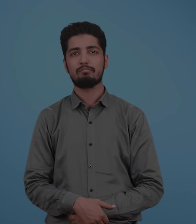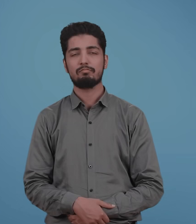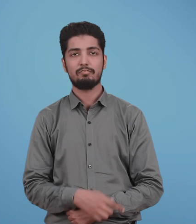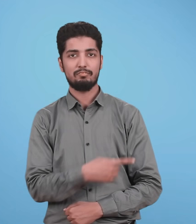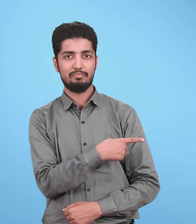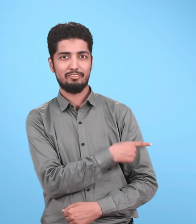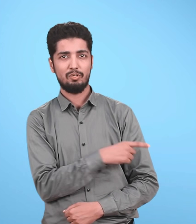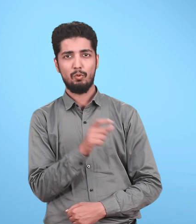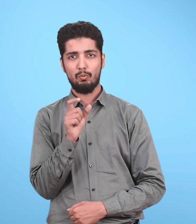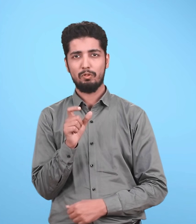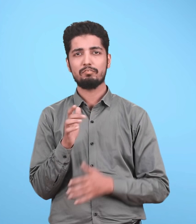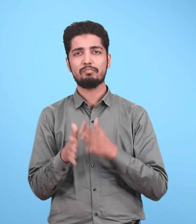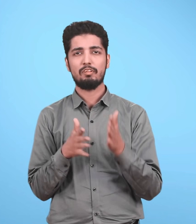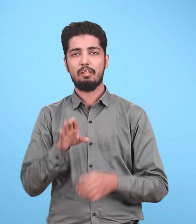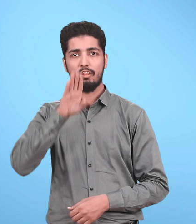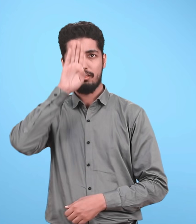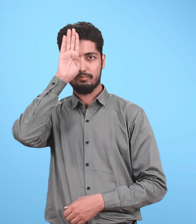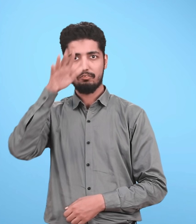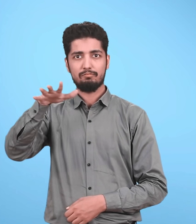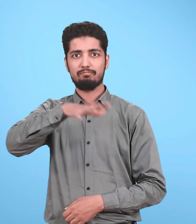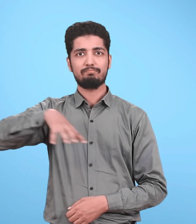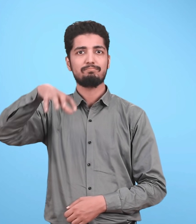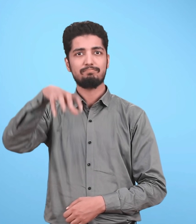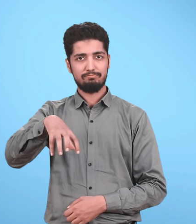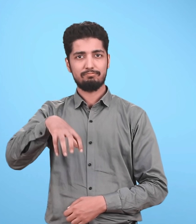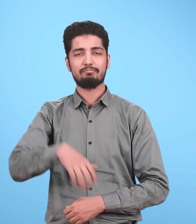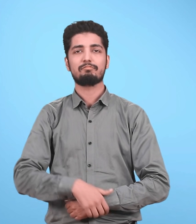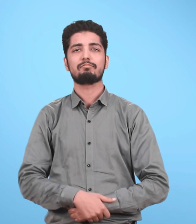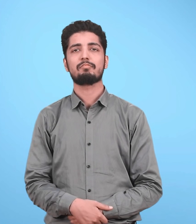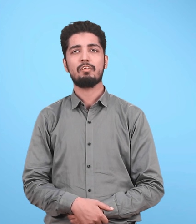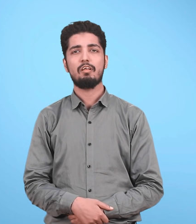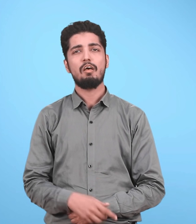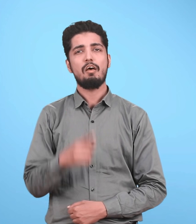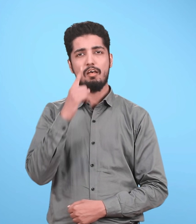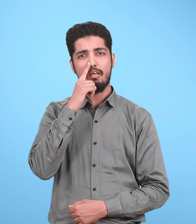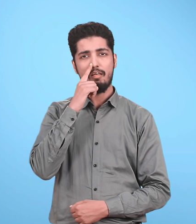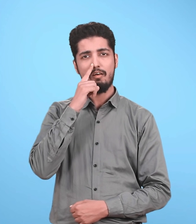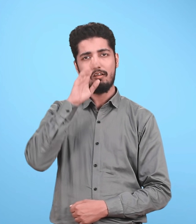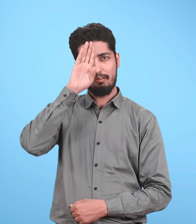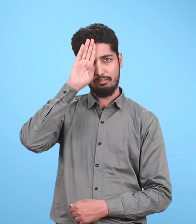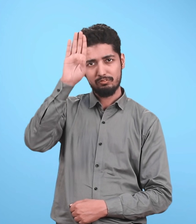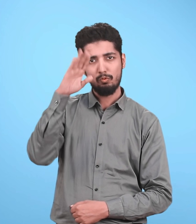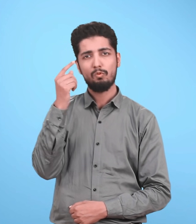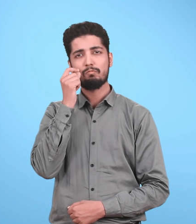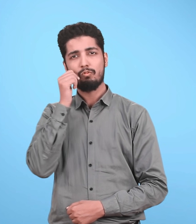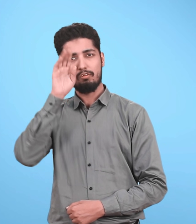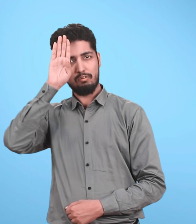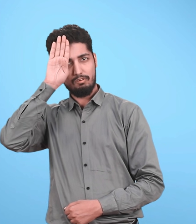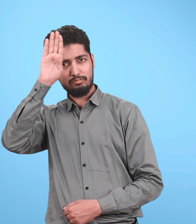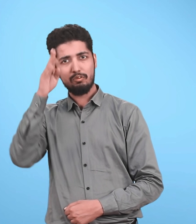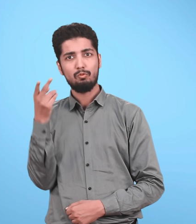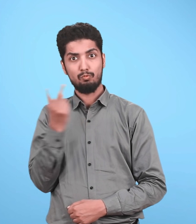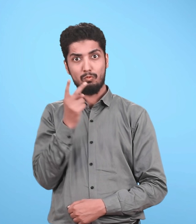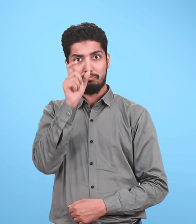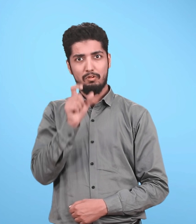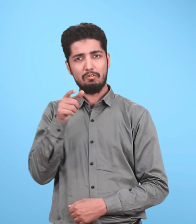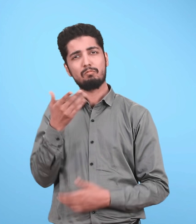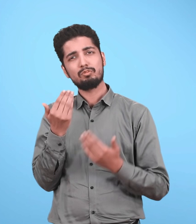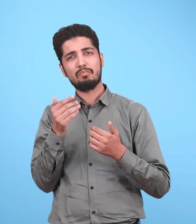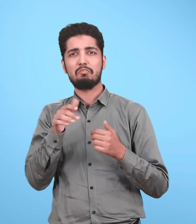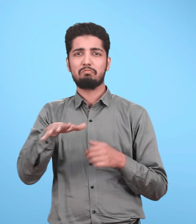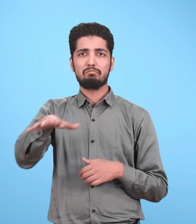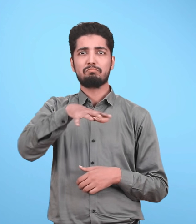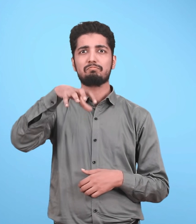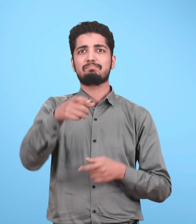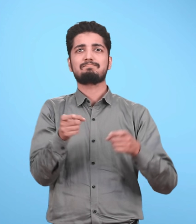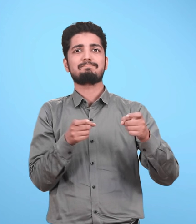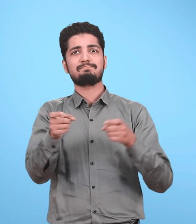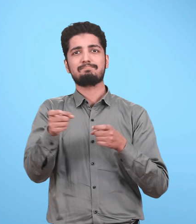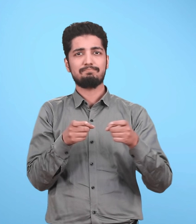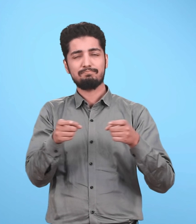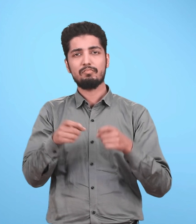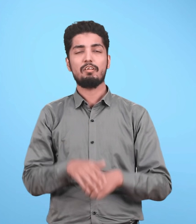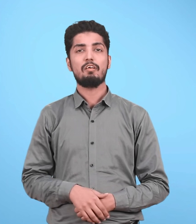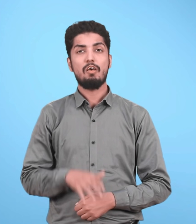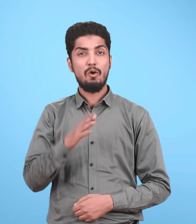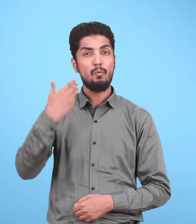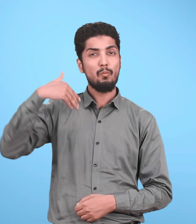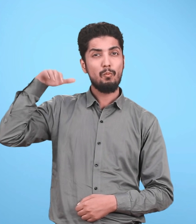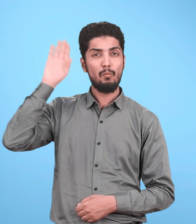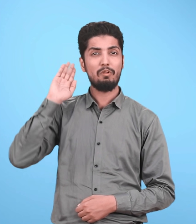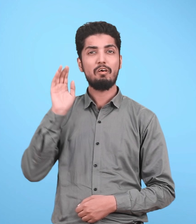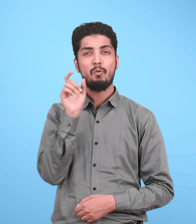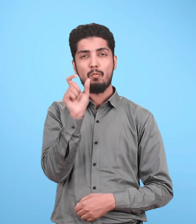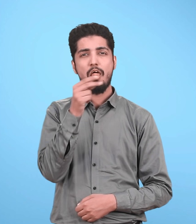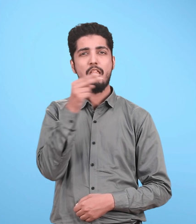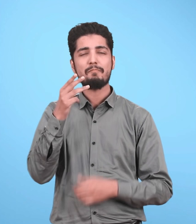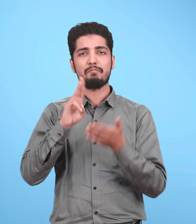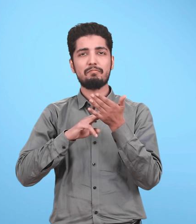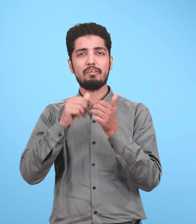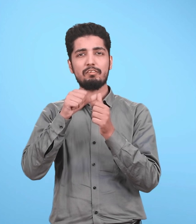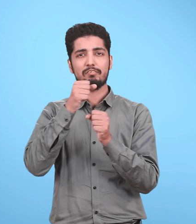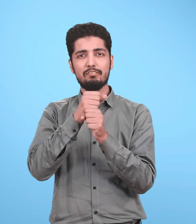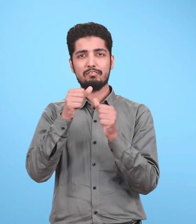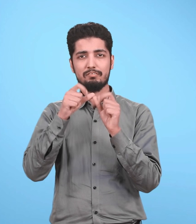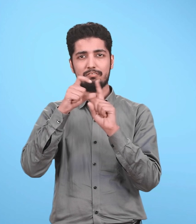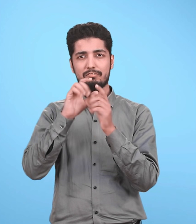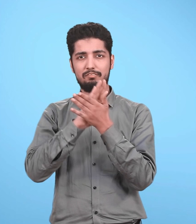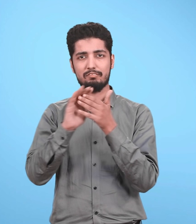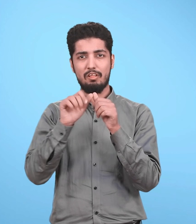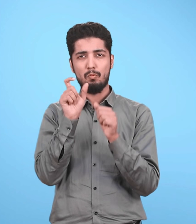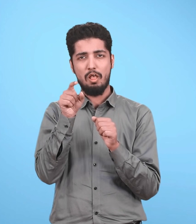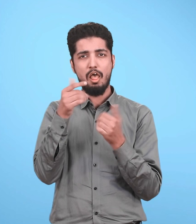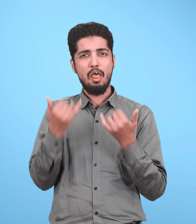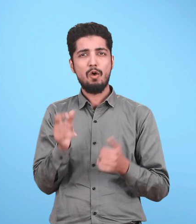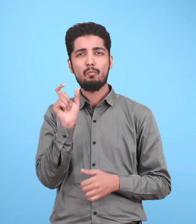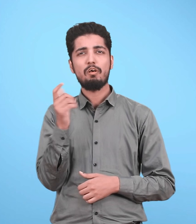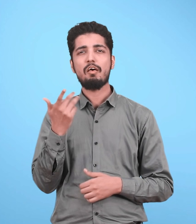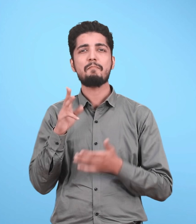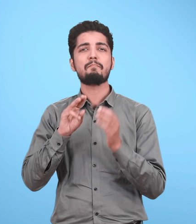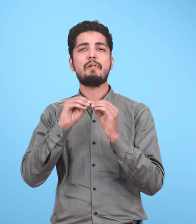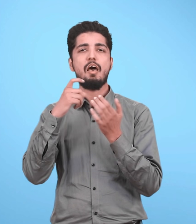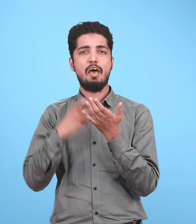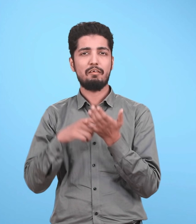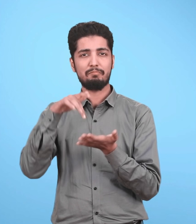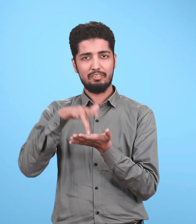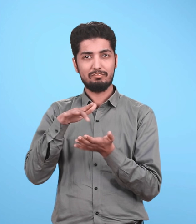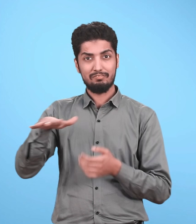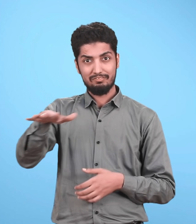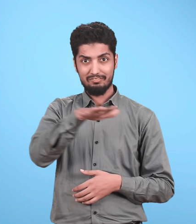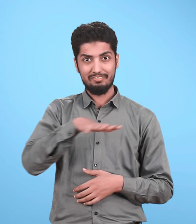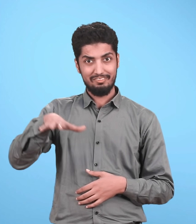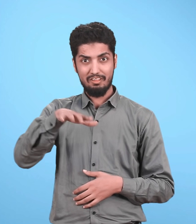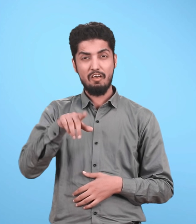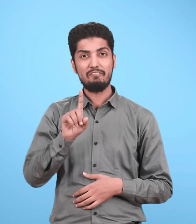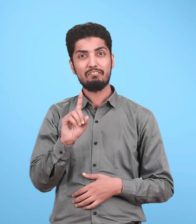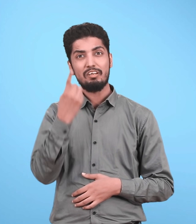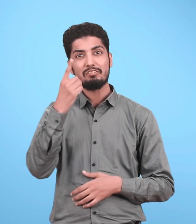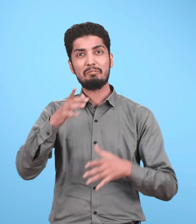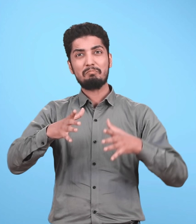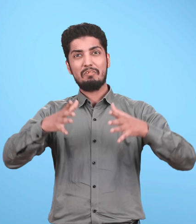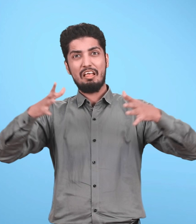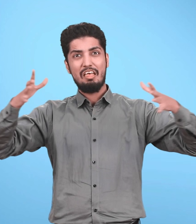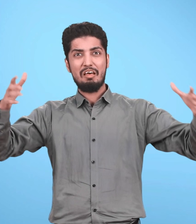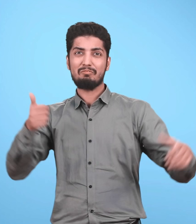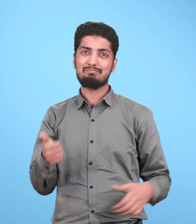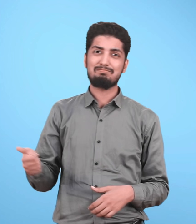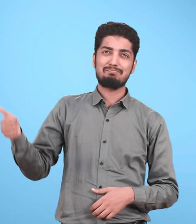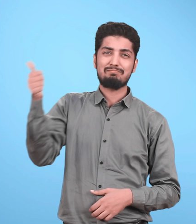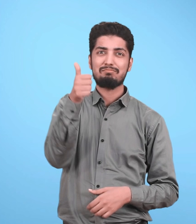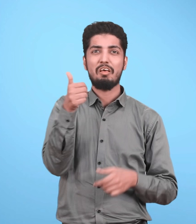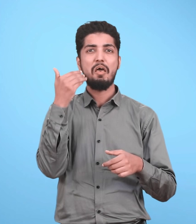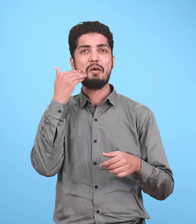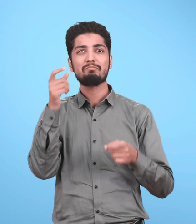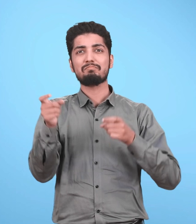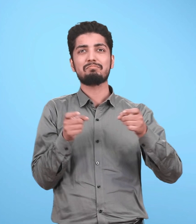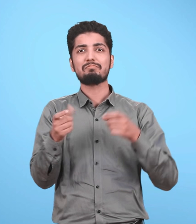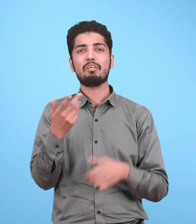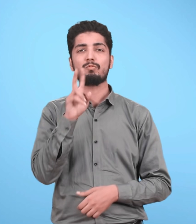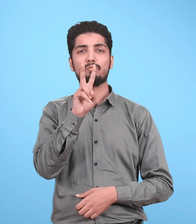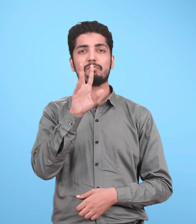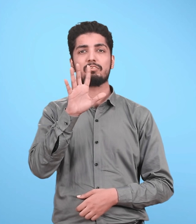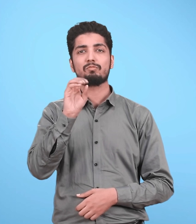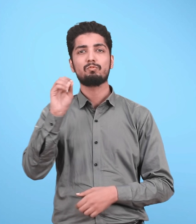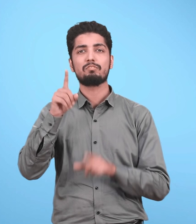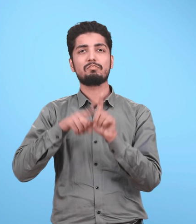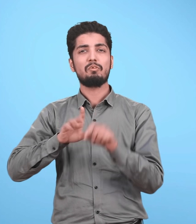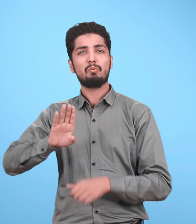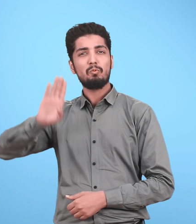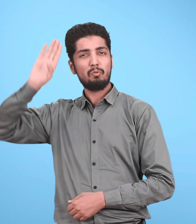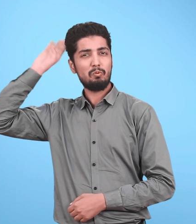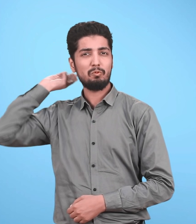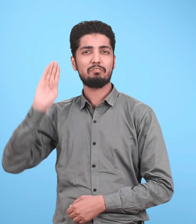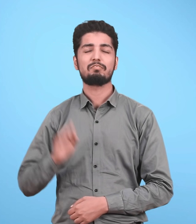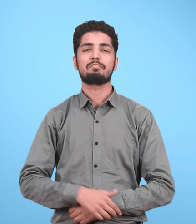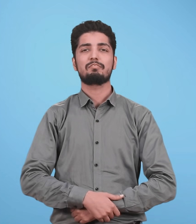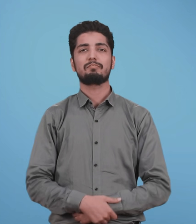Kingdom. This sign means kingdom. It refers to the region ruled by a king or queen. For example, Magadha (in present day Bihar) was one of the first large kingdoms Established around 2500 years ago.